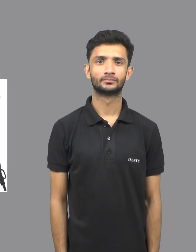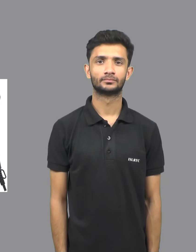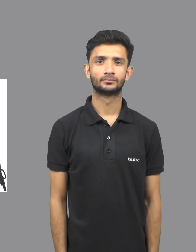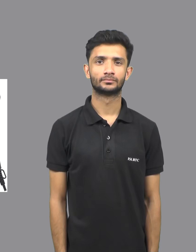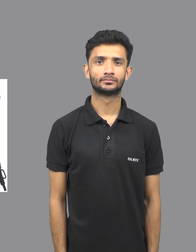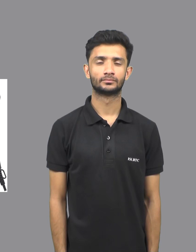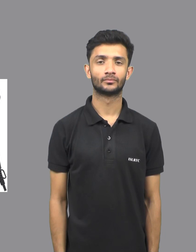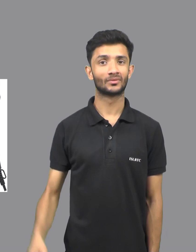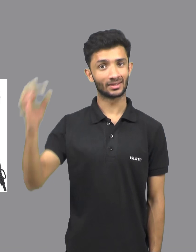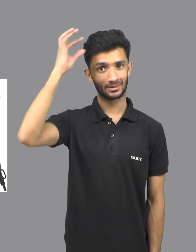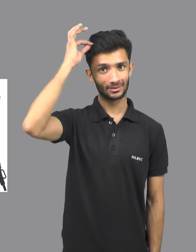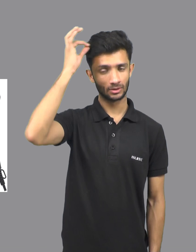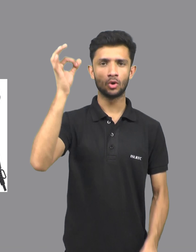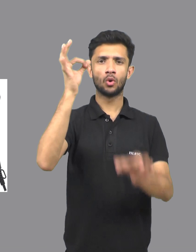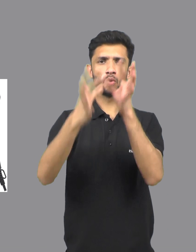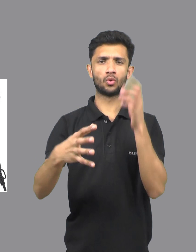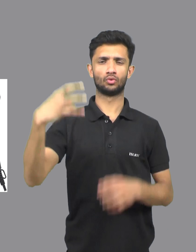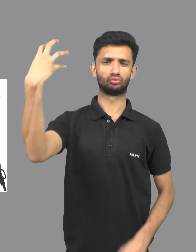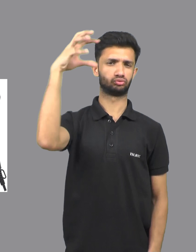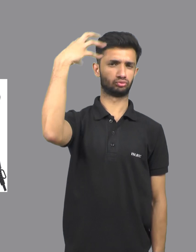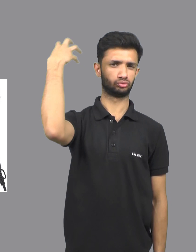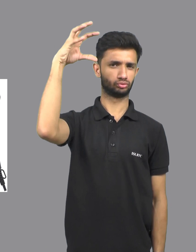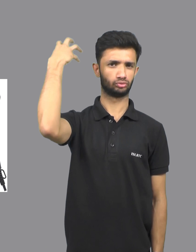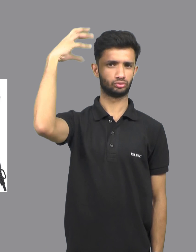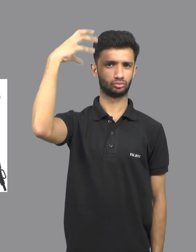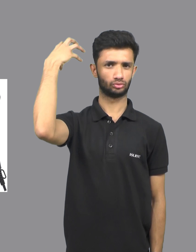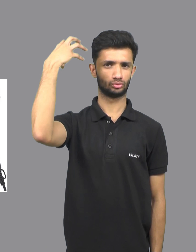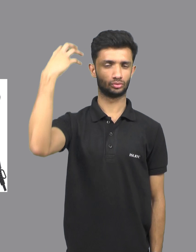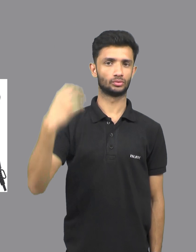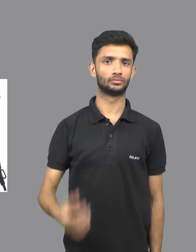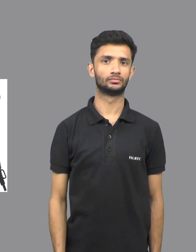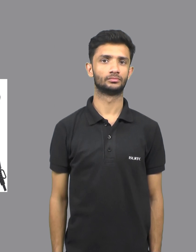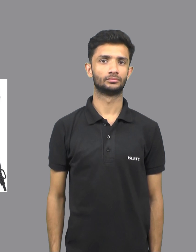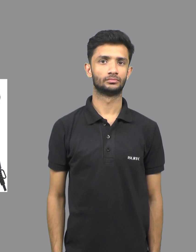Hair Dryer